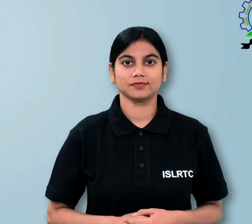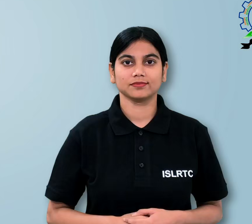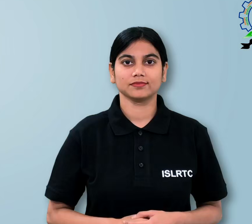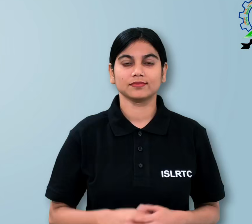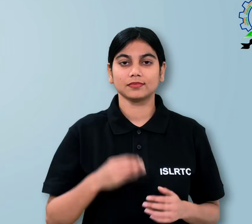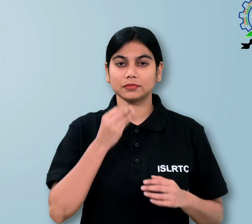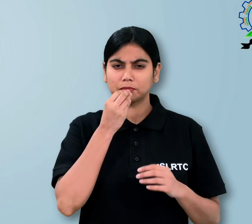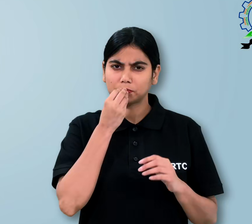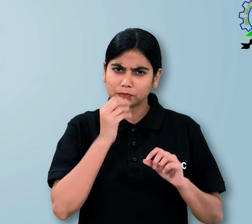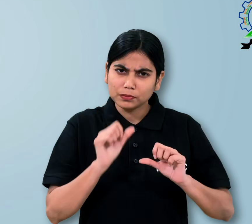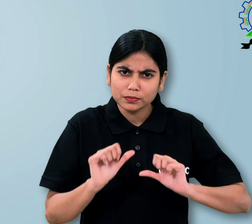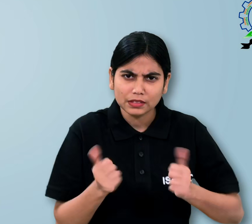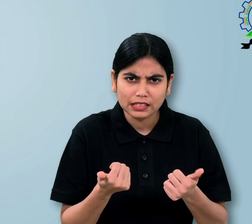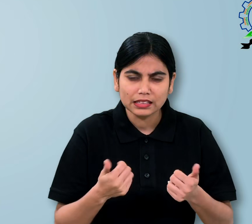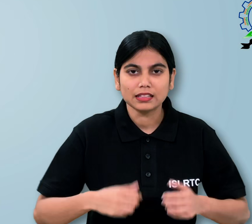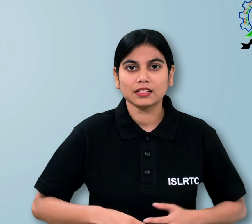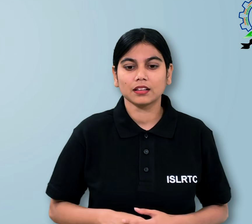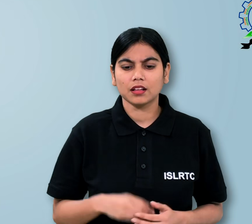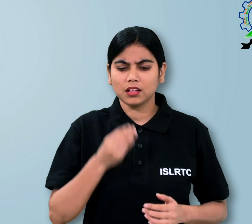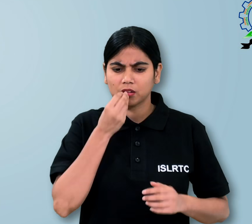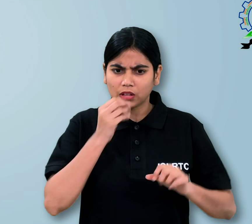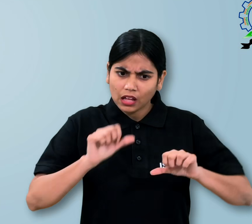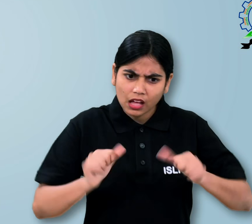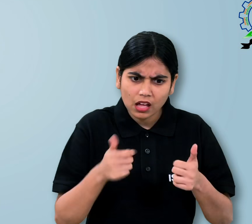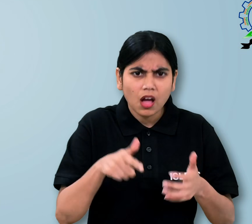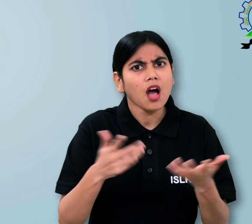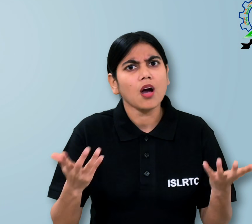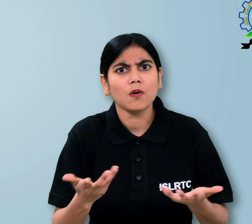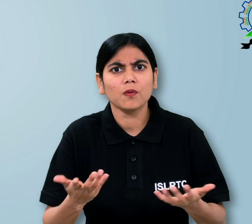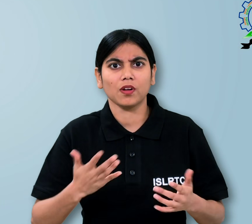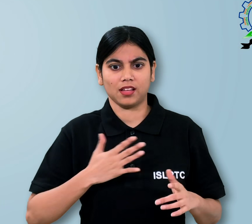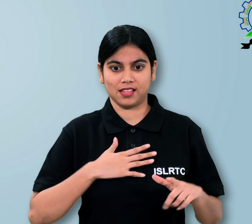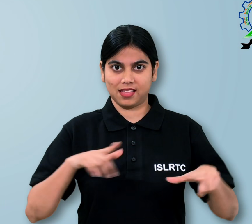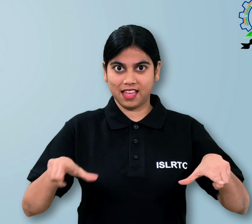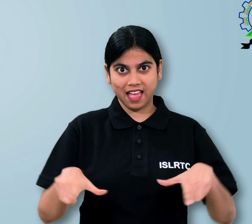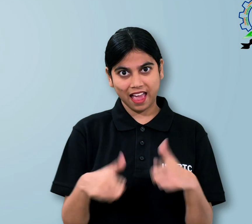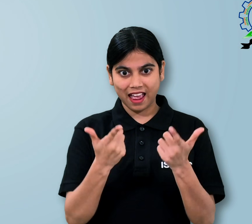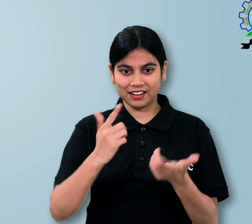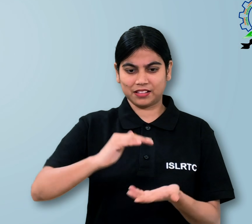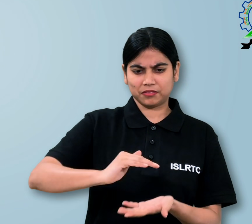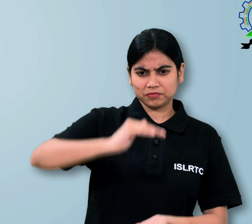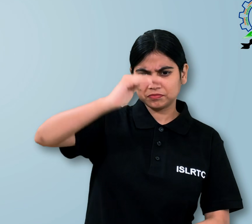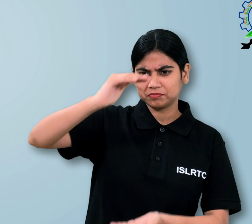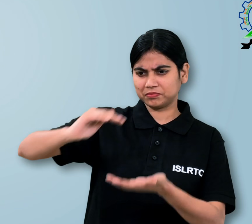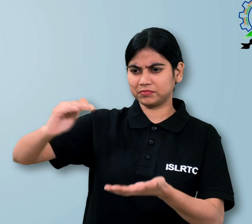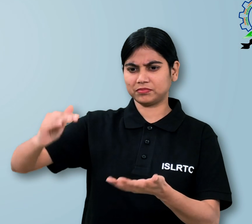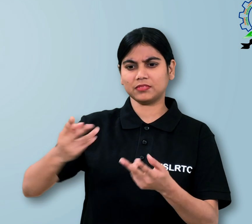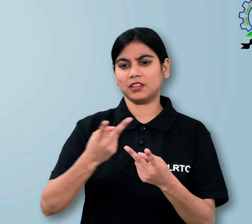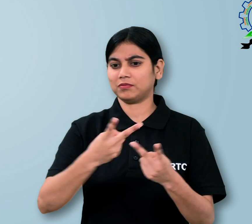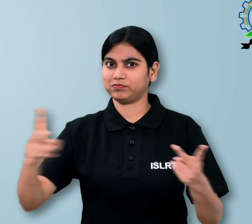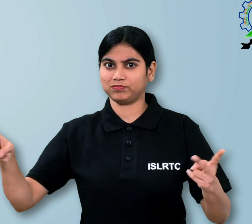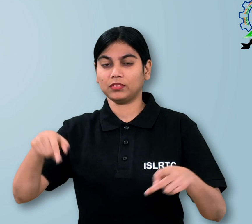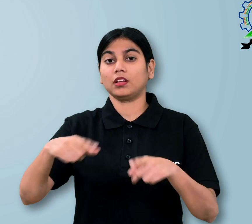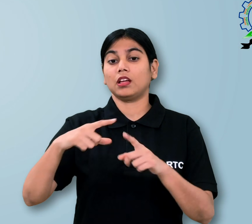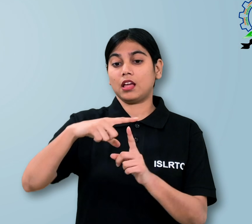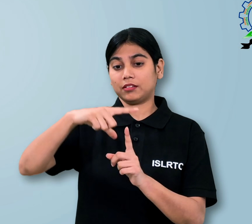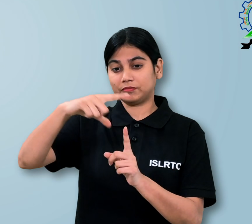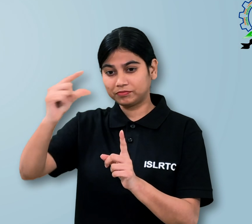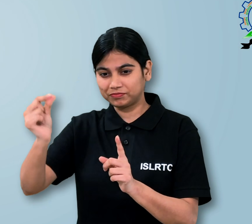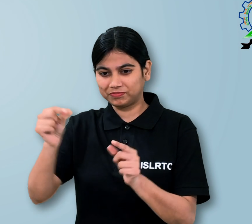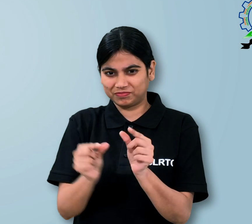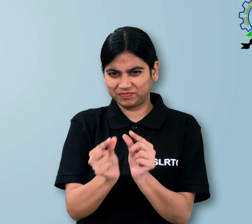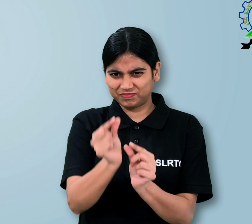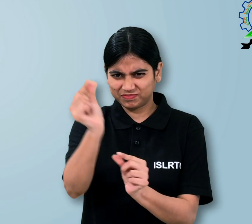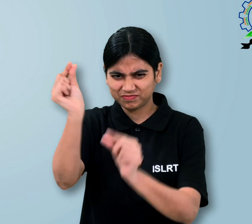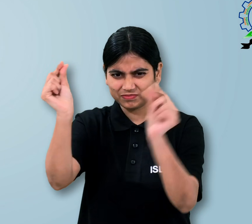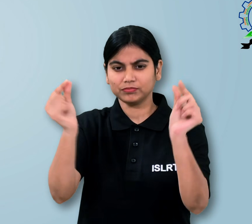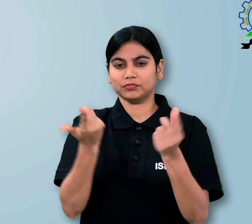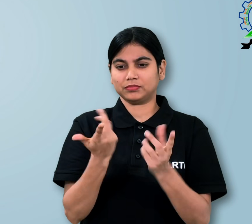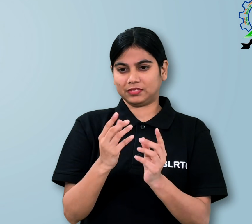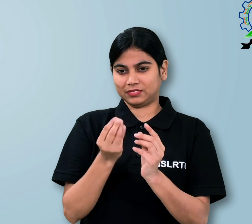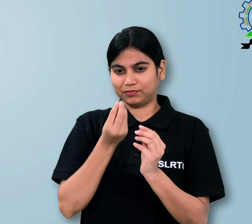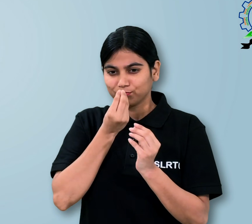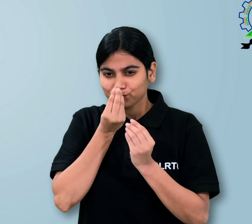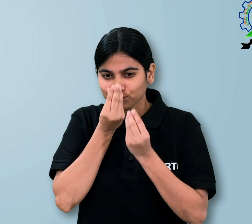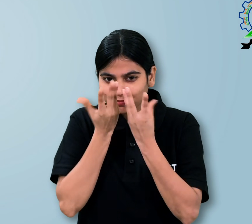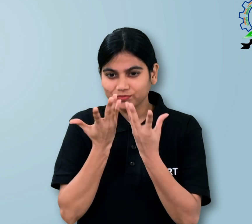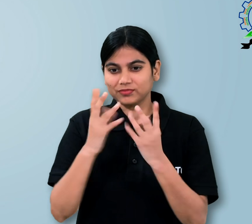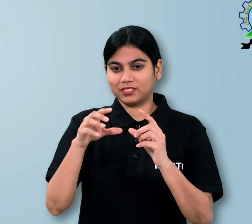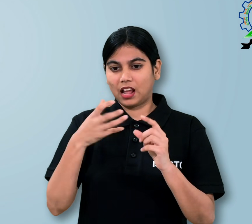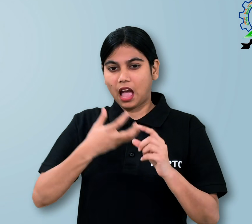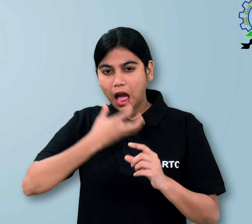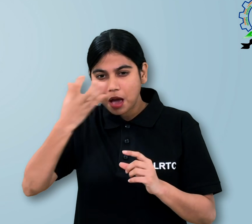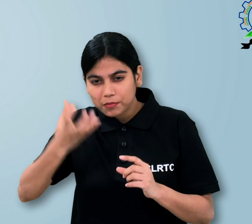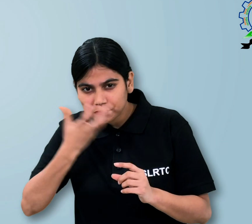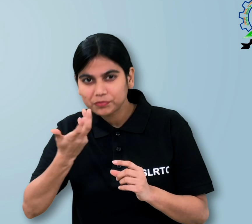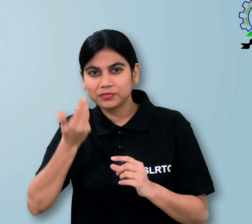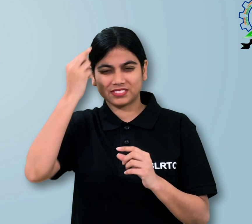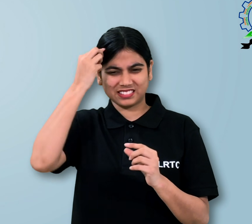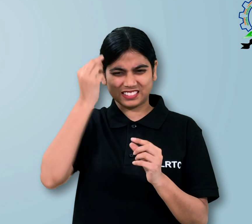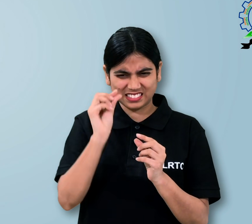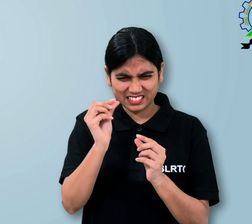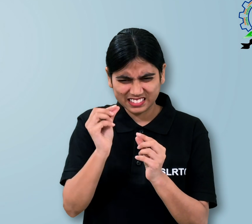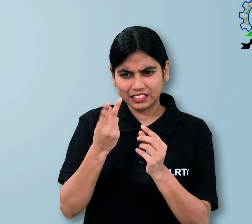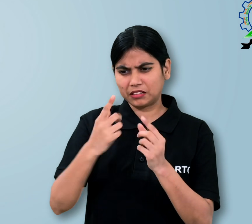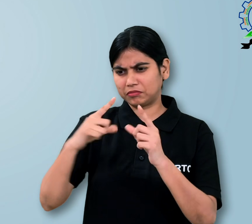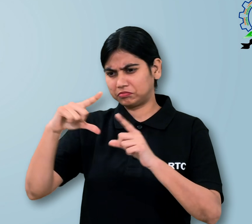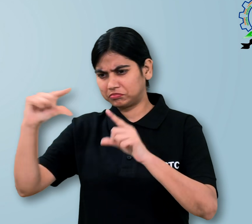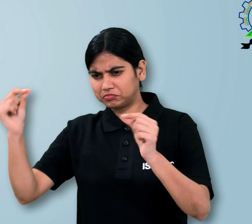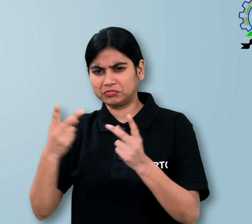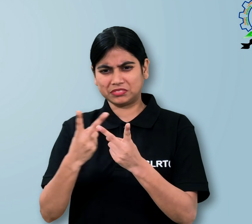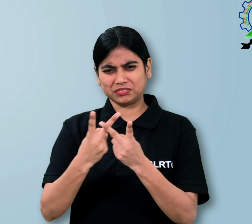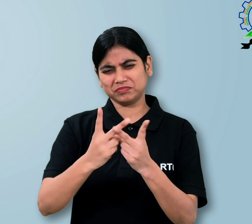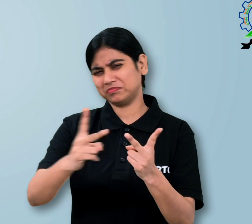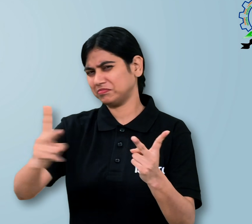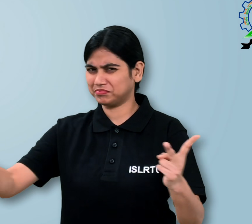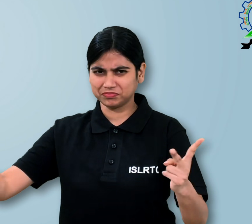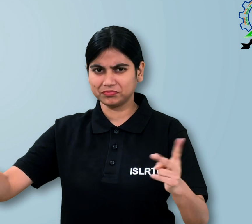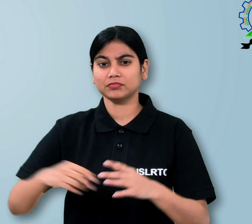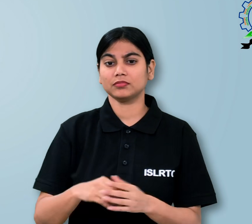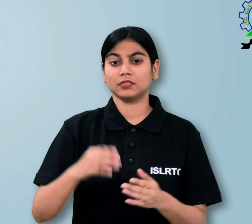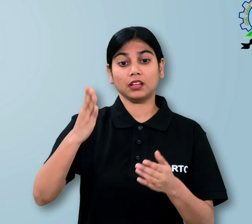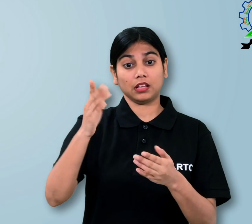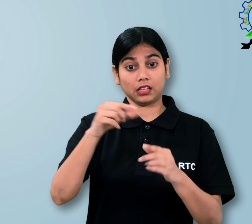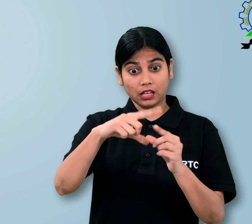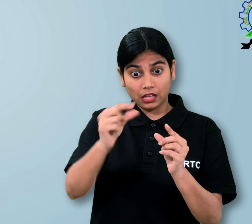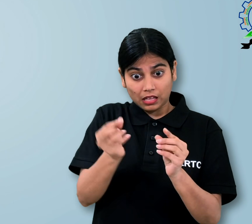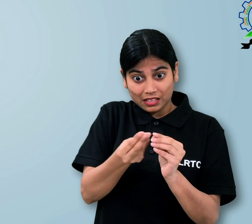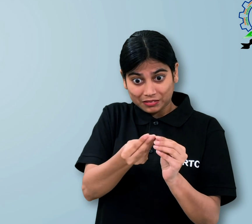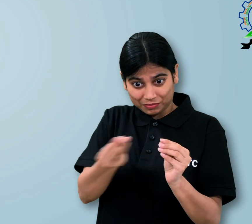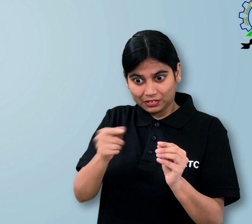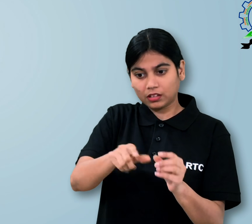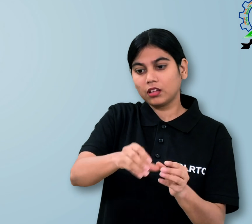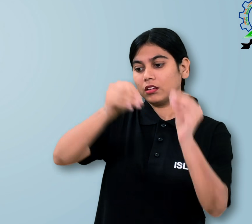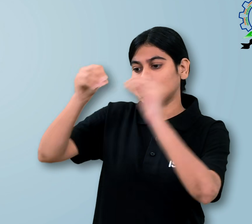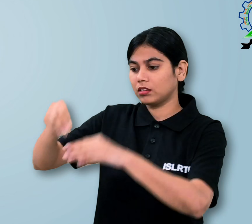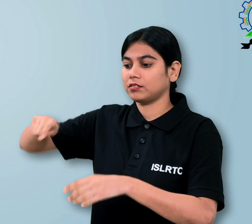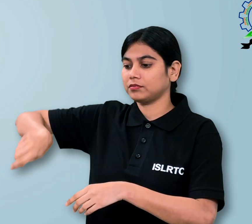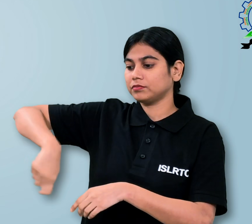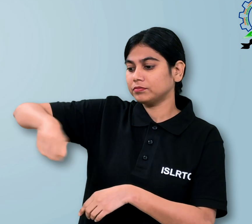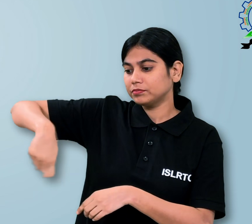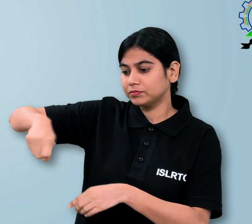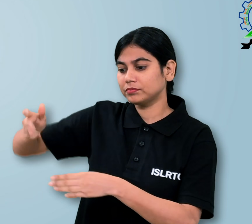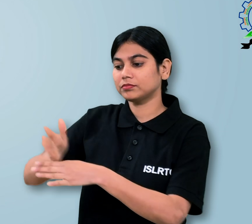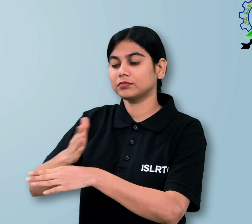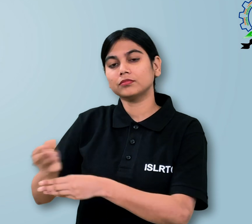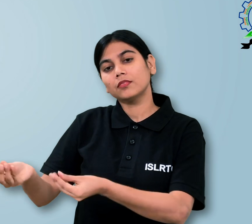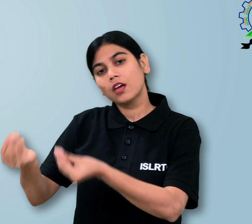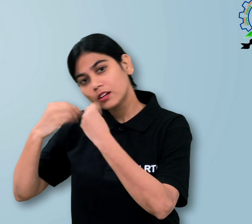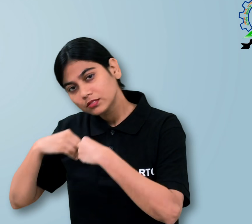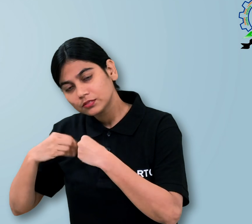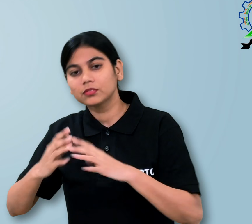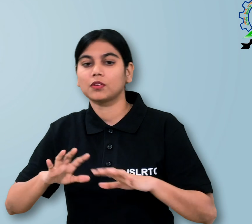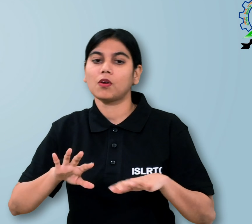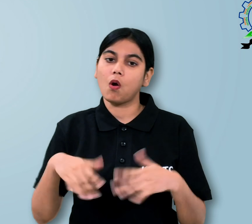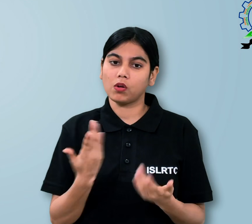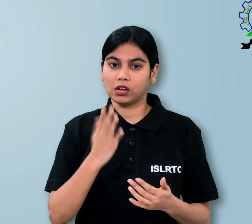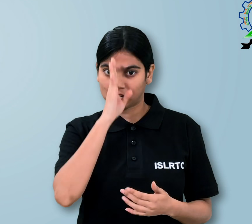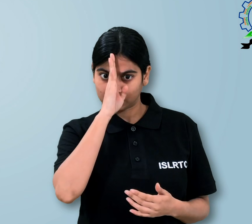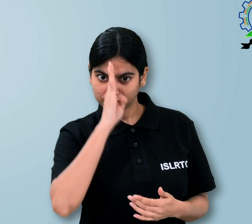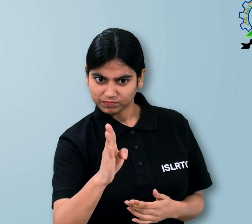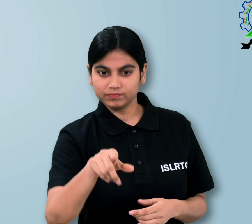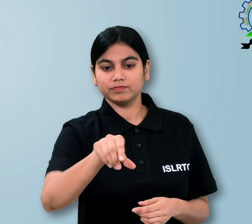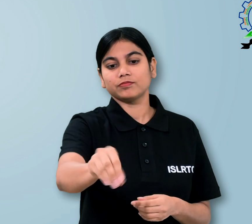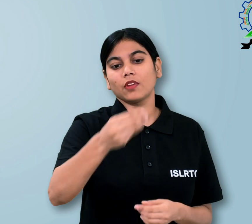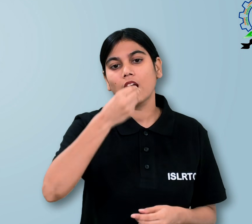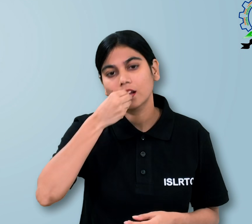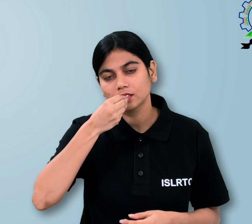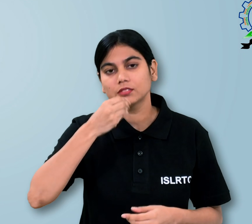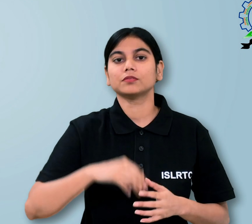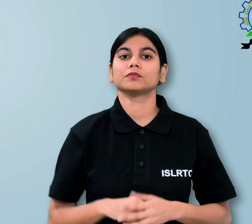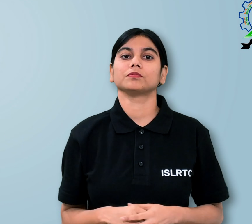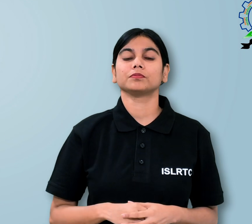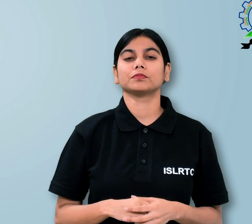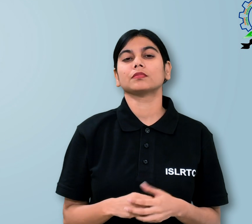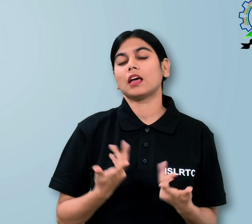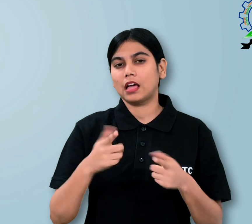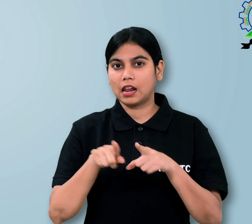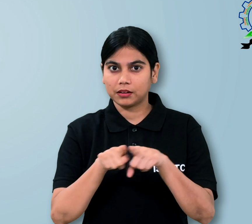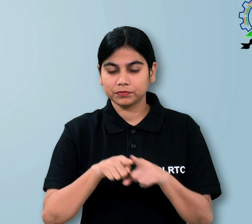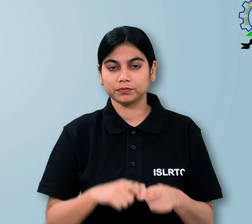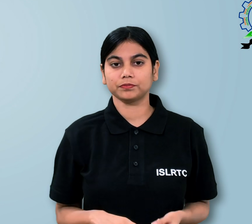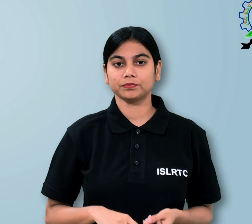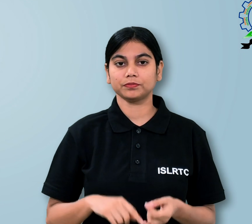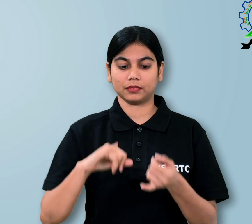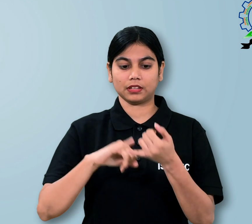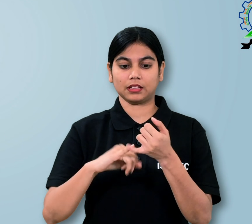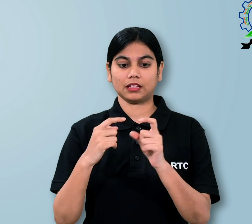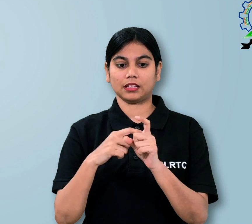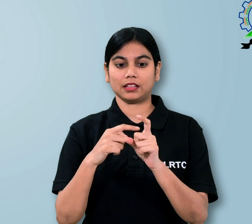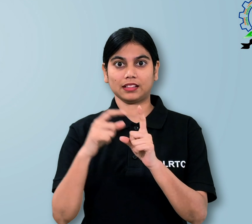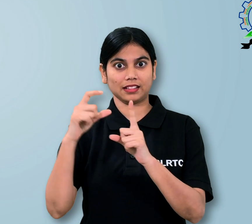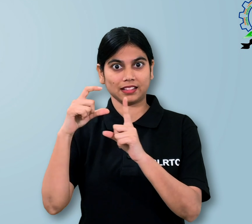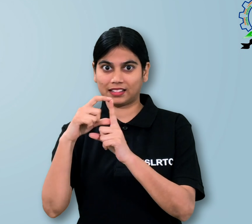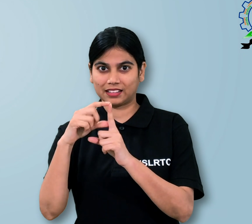Edible The parts of plants which can be used as a source of food are called edible parts of plants. Some plants have two or more edible parts.